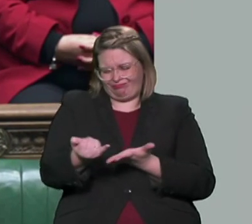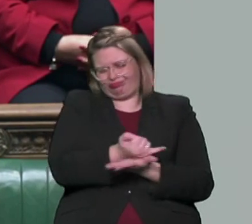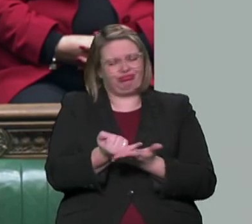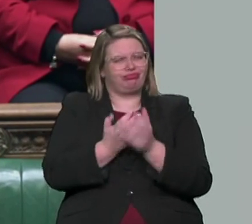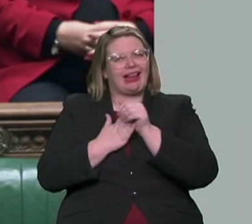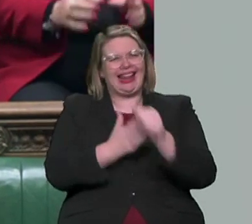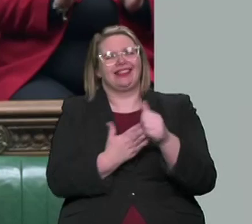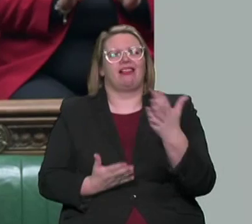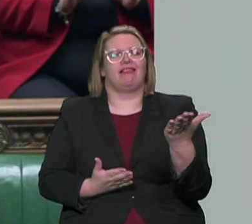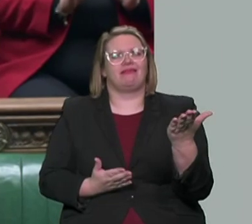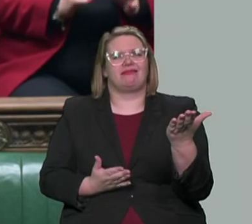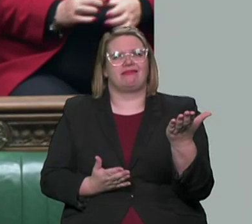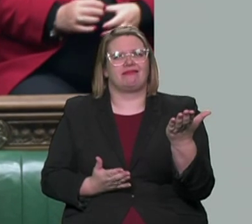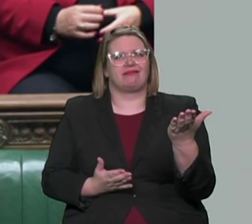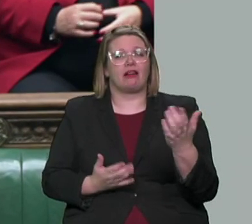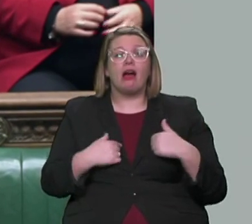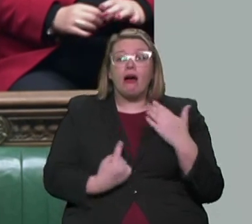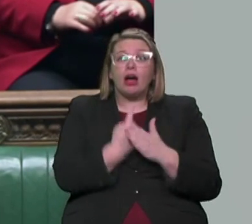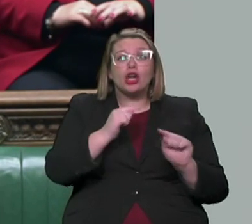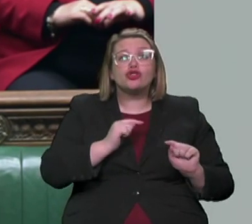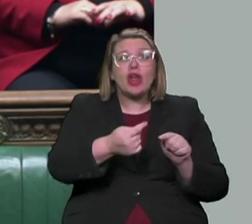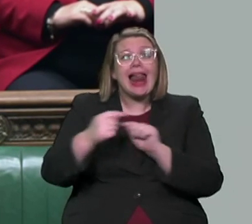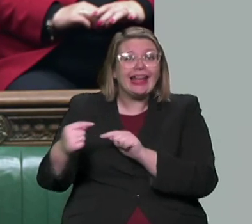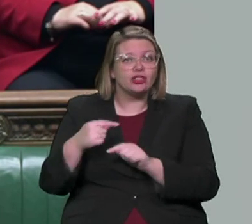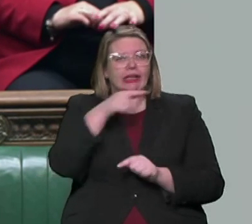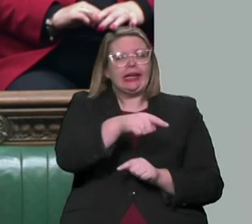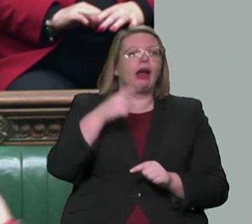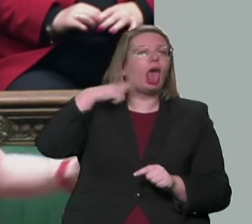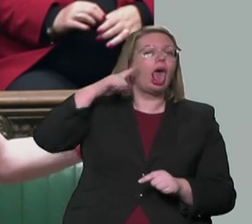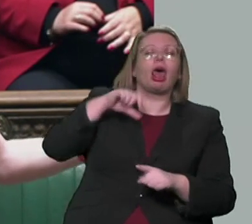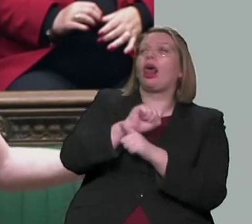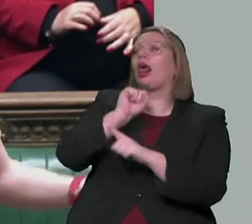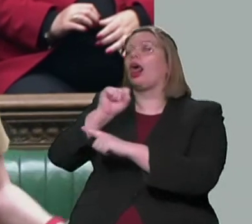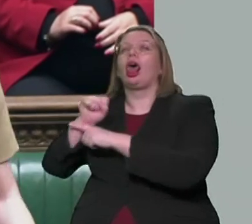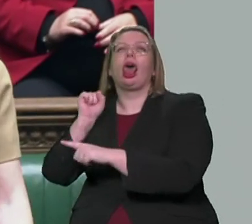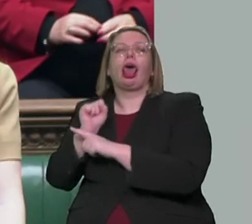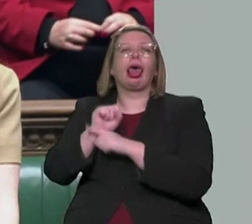Every time we are faced with a challenge, he denies that there is a problem.